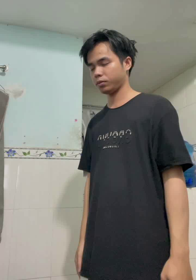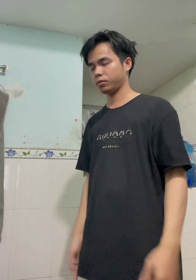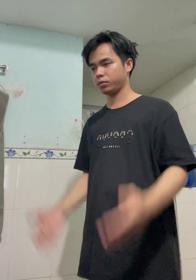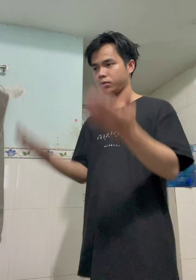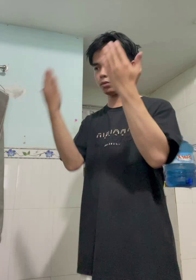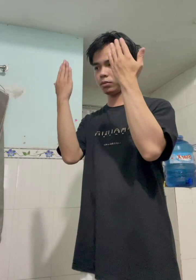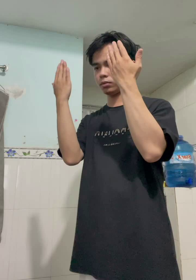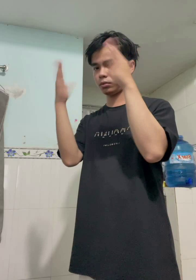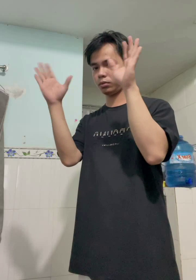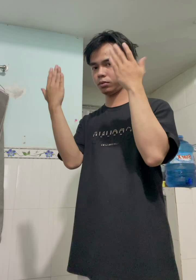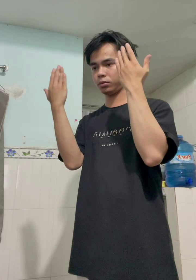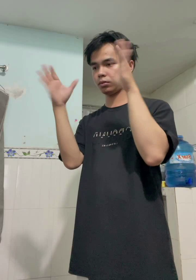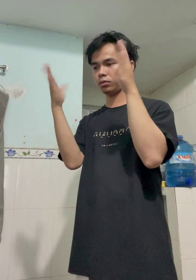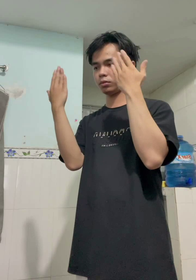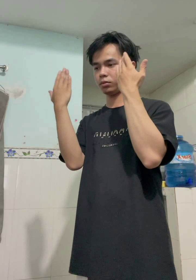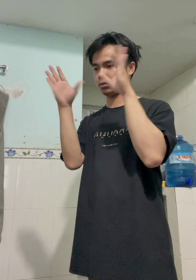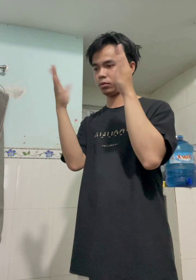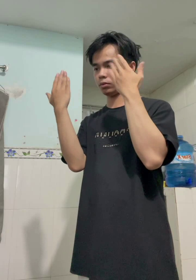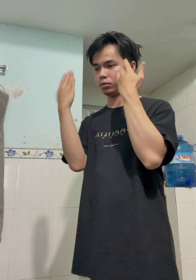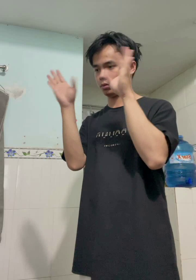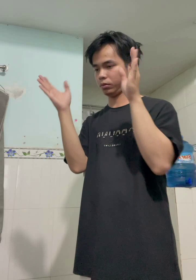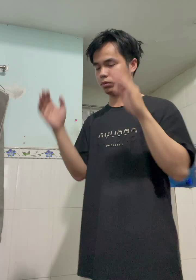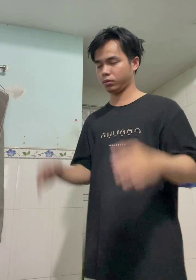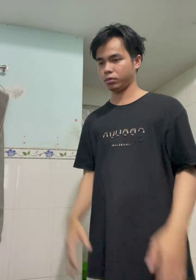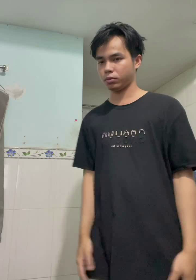vo tay